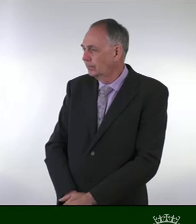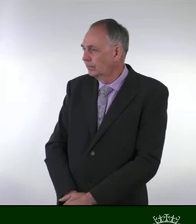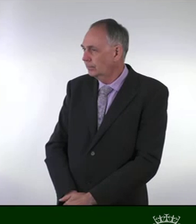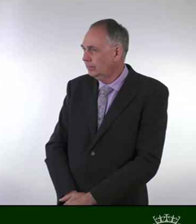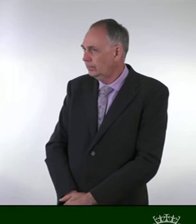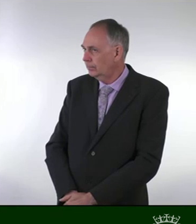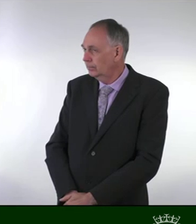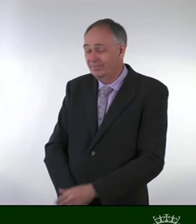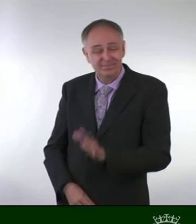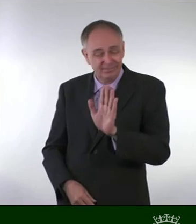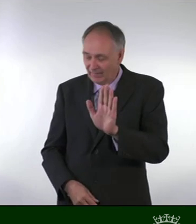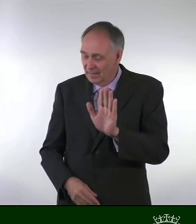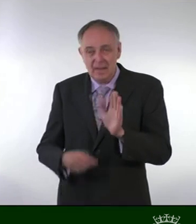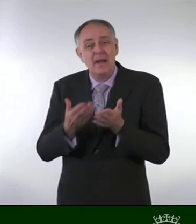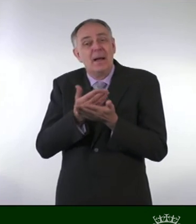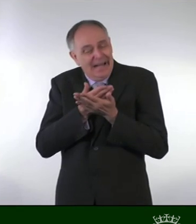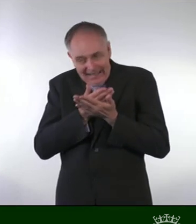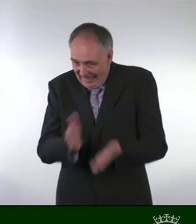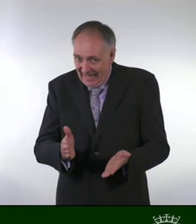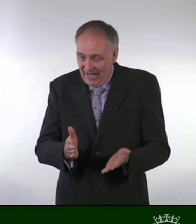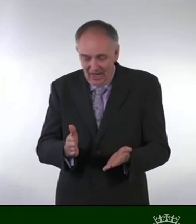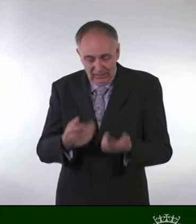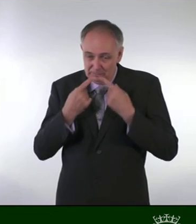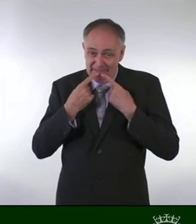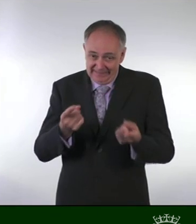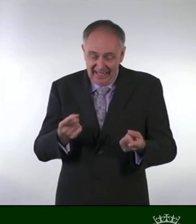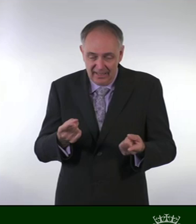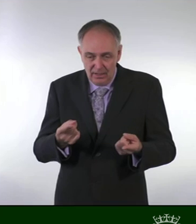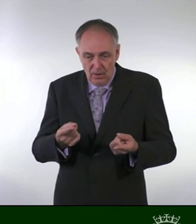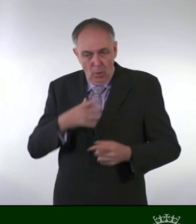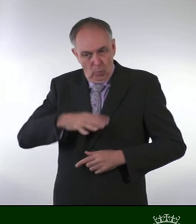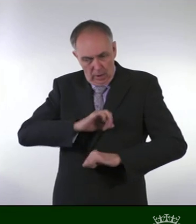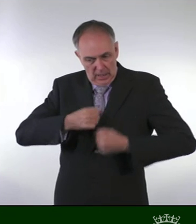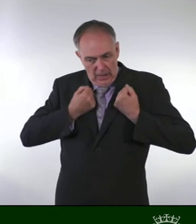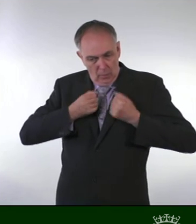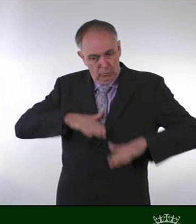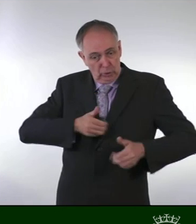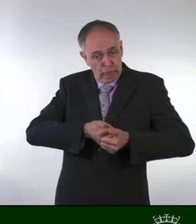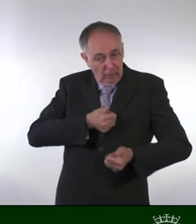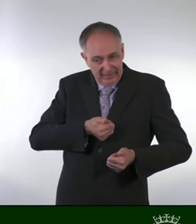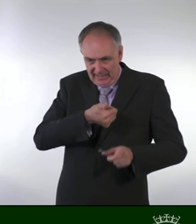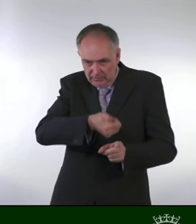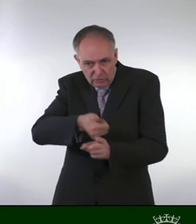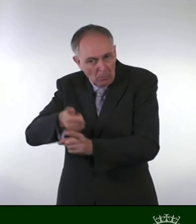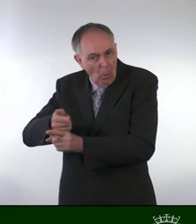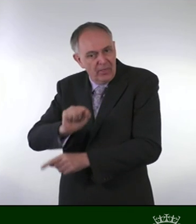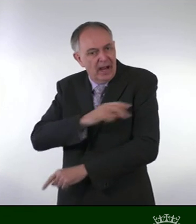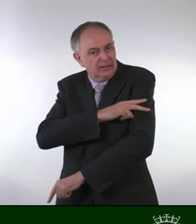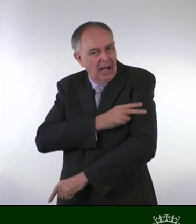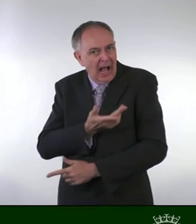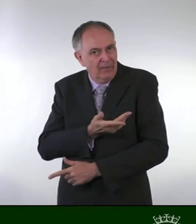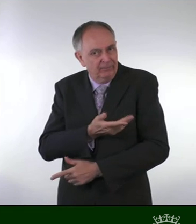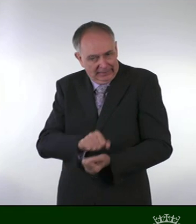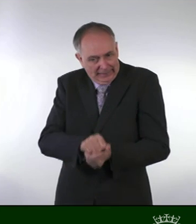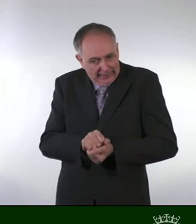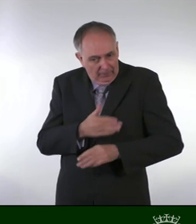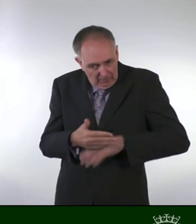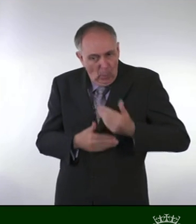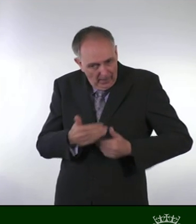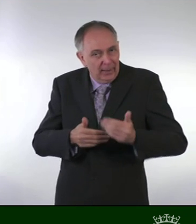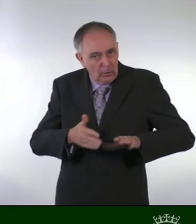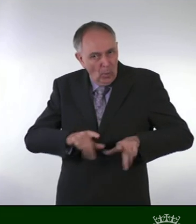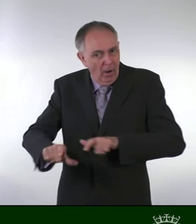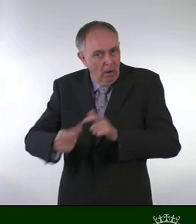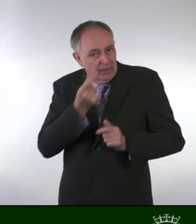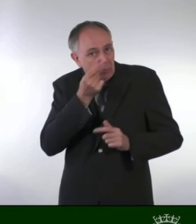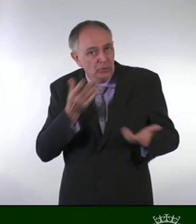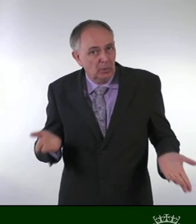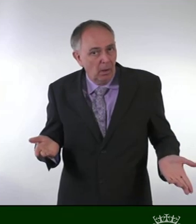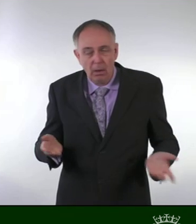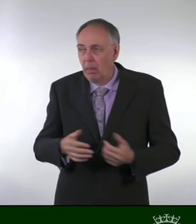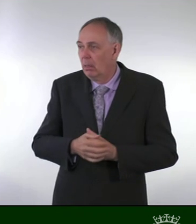We have been absolutely clear that we want our great companies across the country to support their workers and keep them in employment where they possibly can.